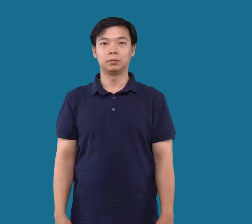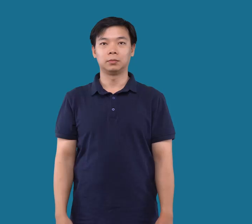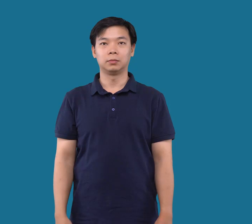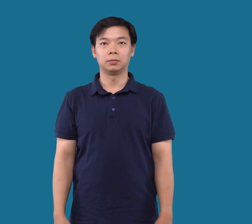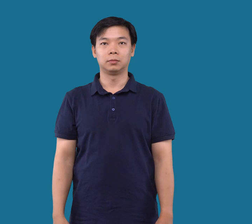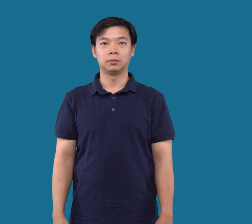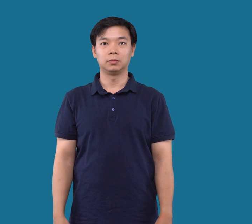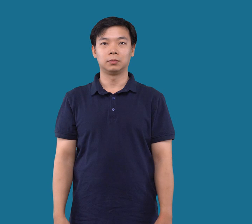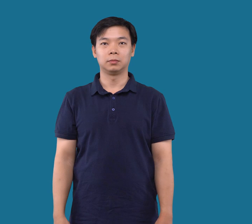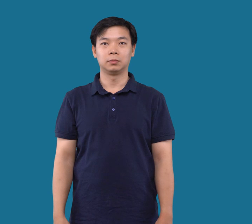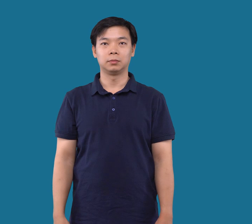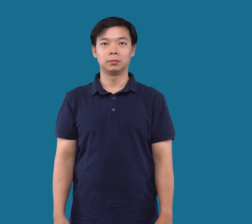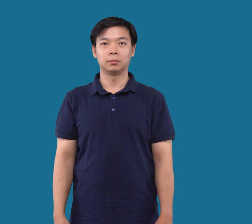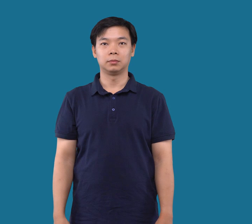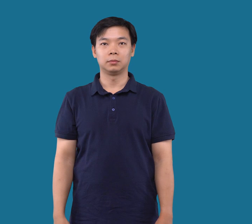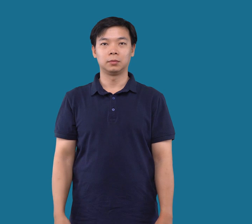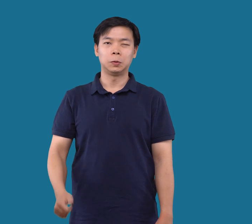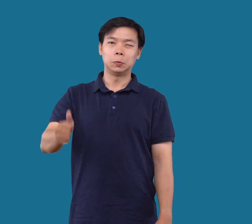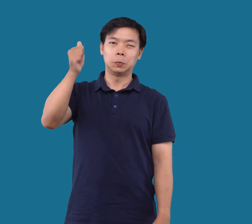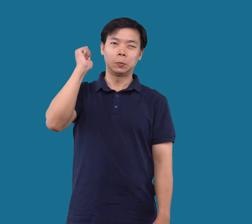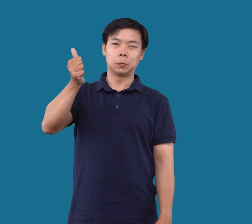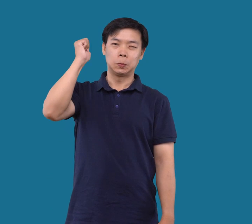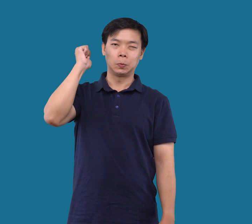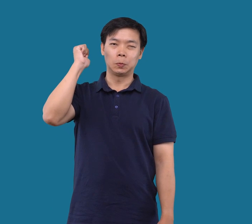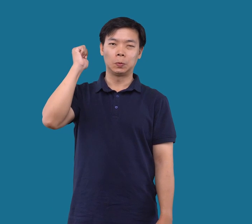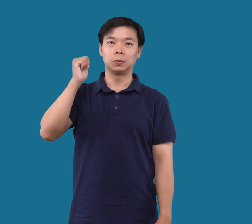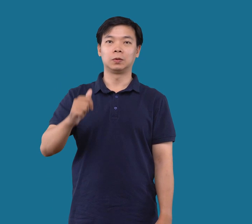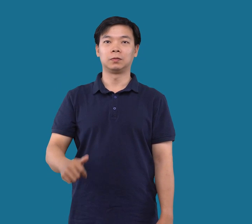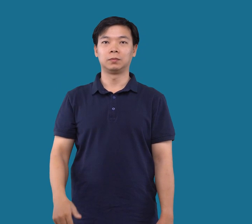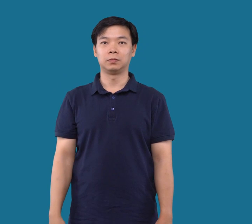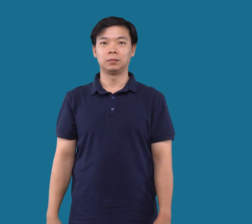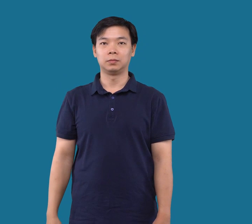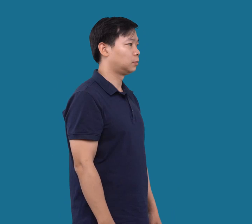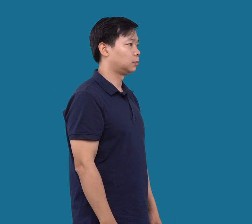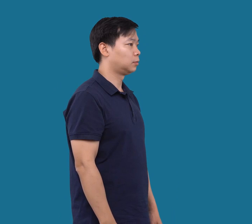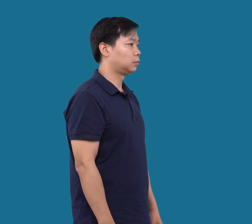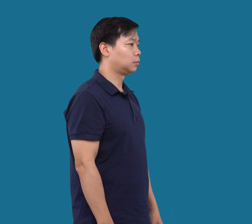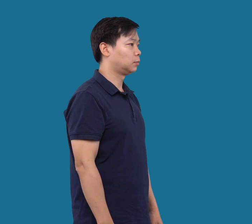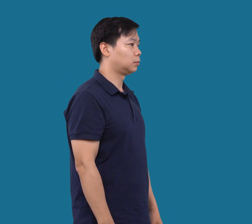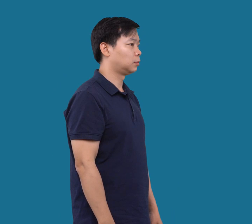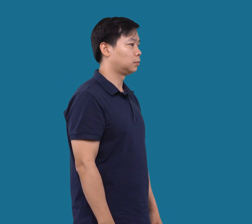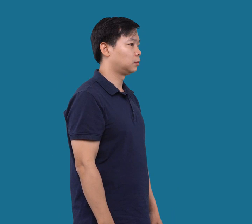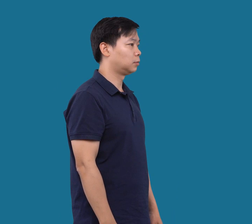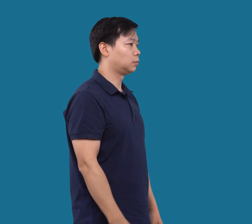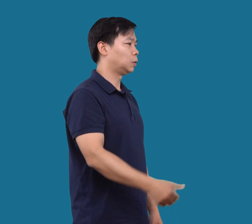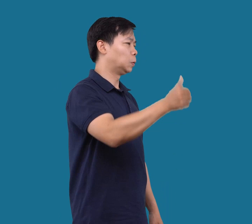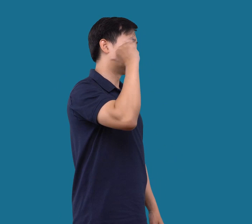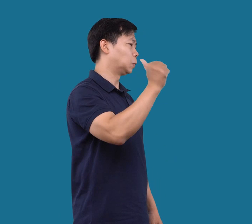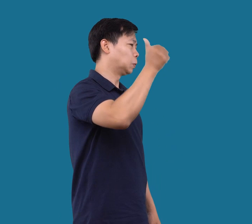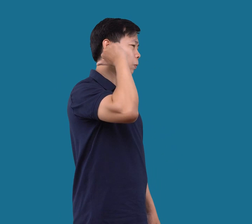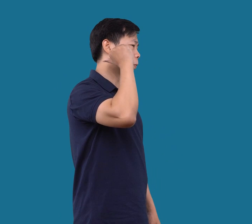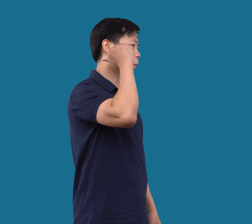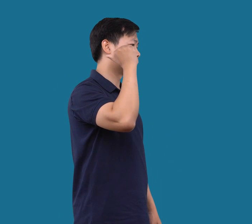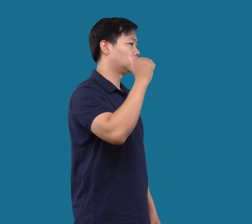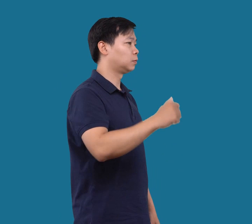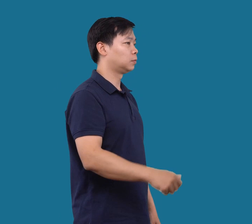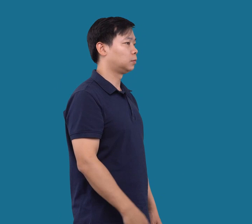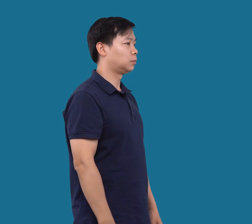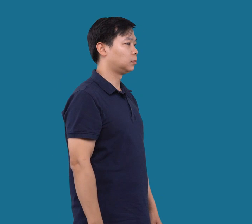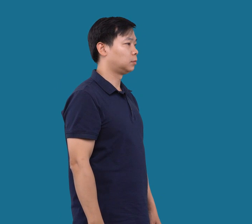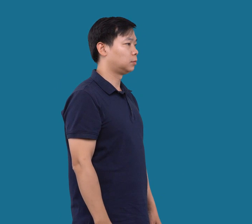cổ đại